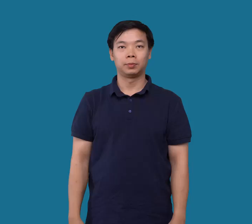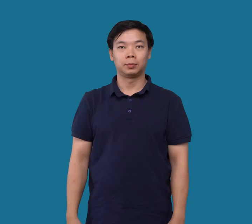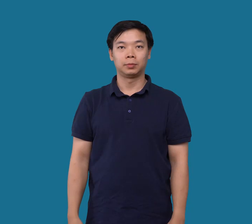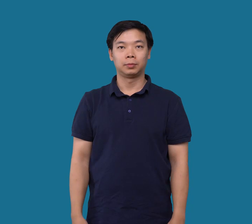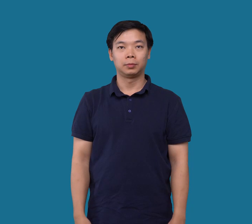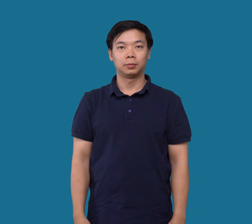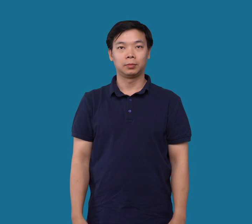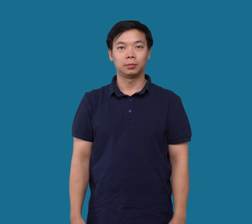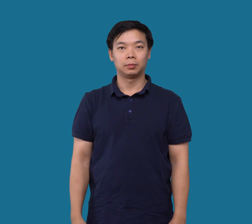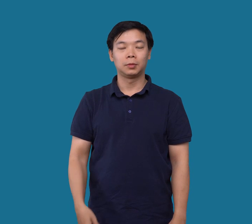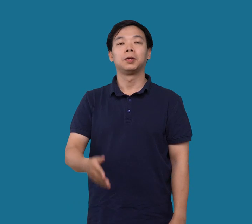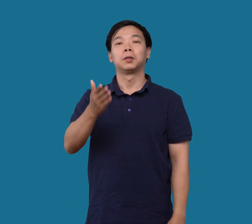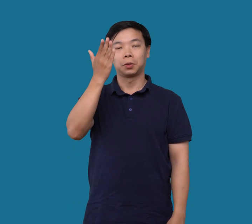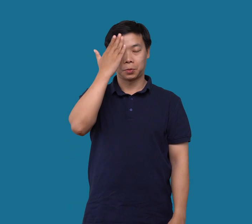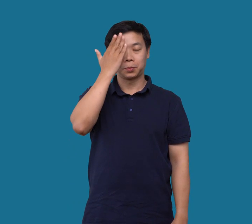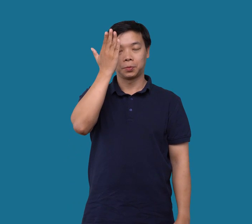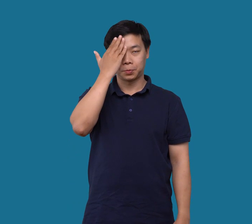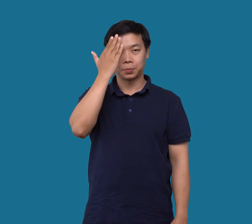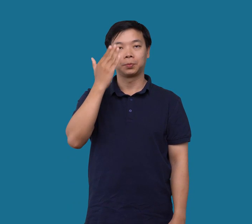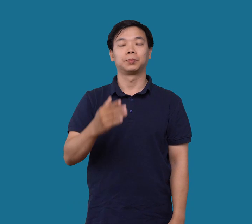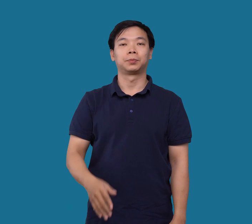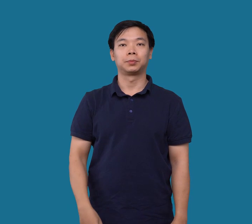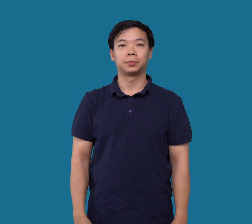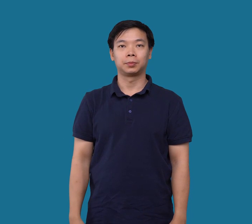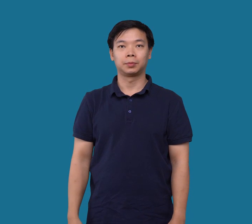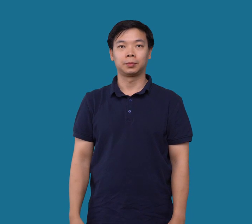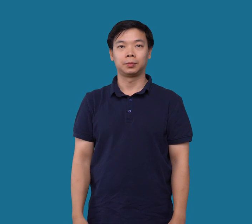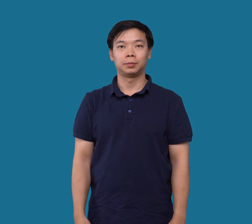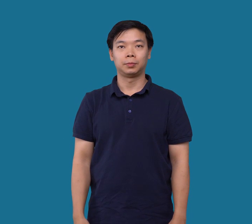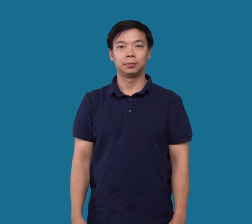hiểu